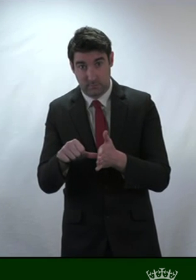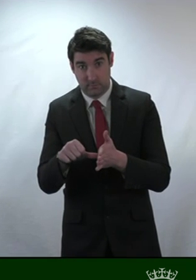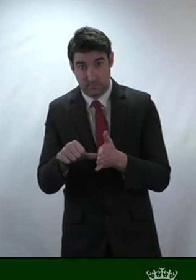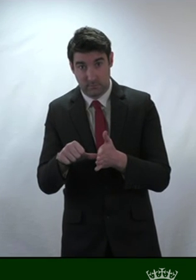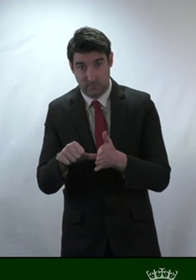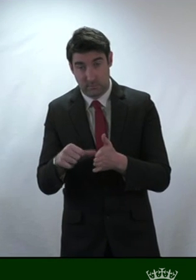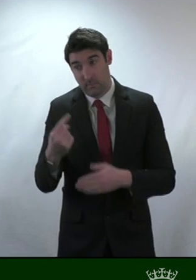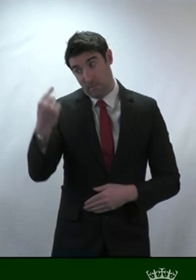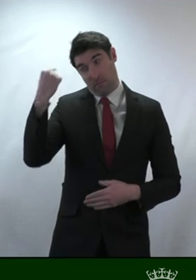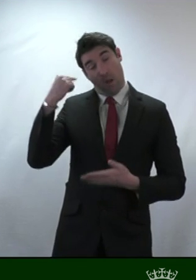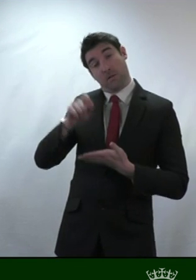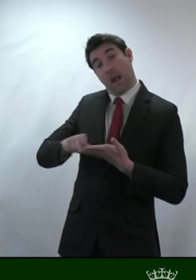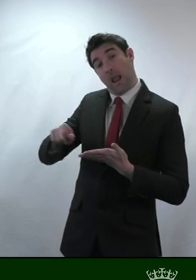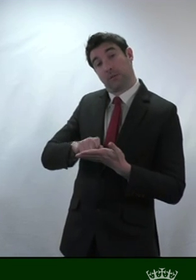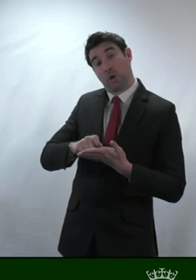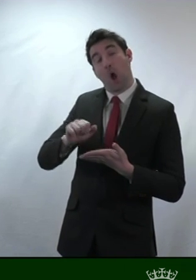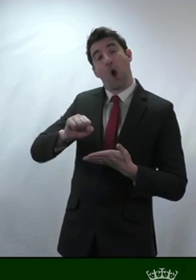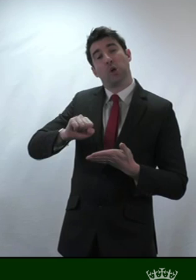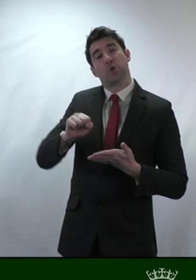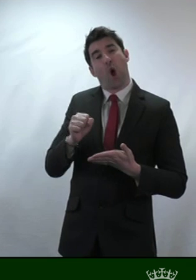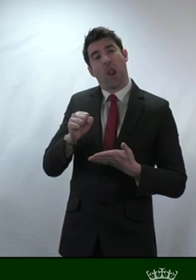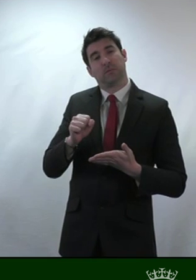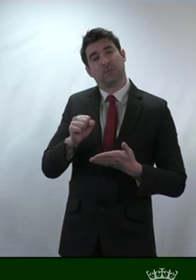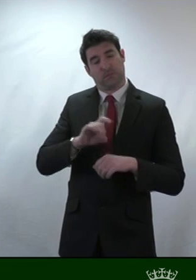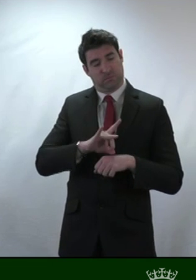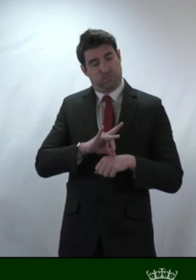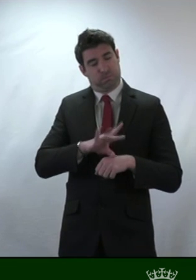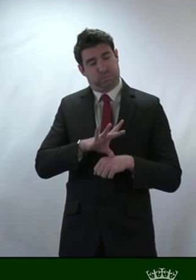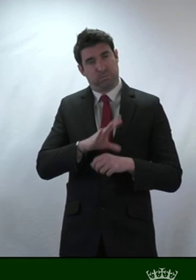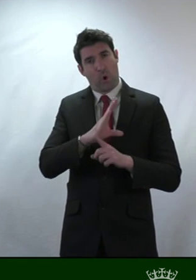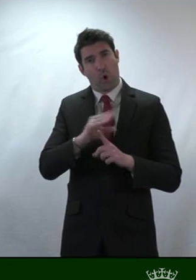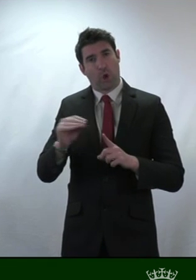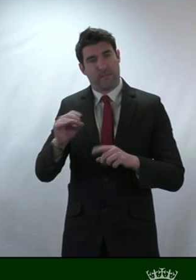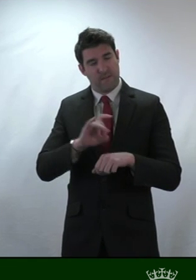It rejected this Tory Government, and it rejected their extreme Brexit.